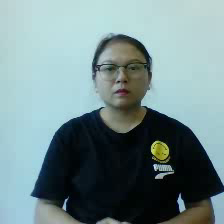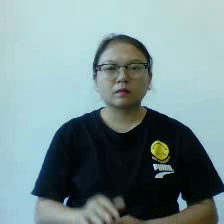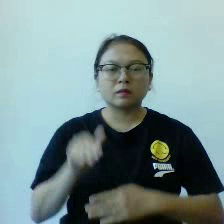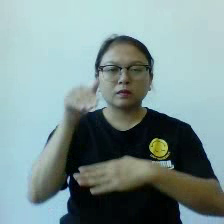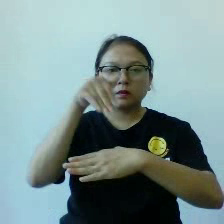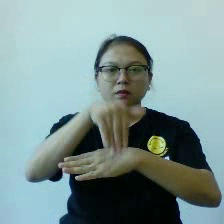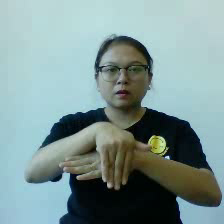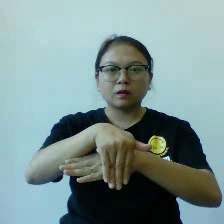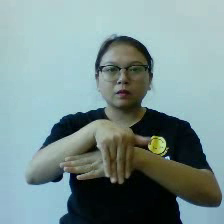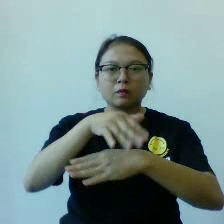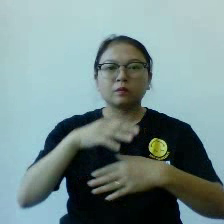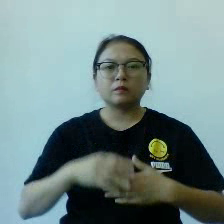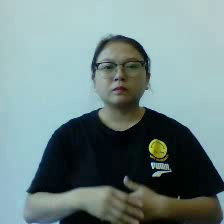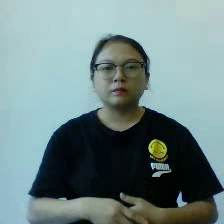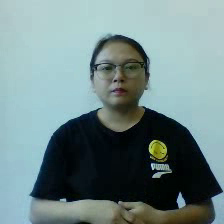Chiều